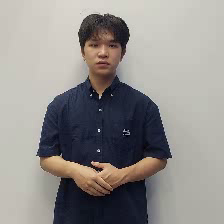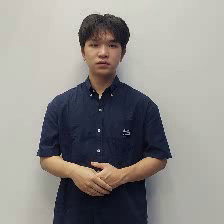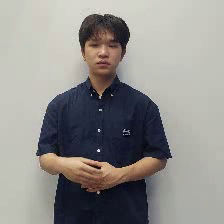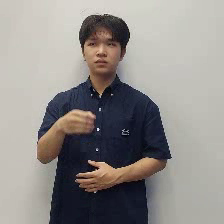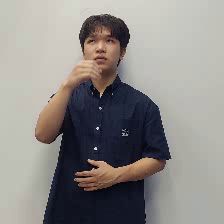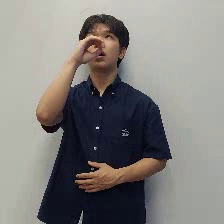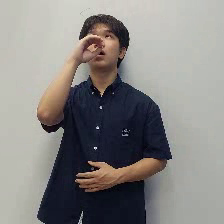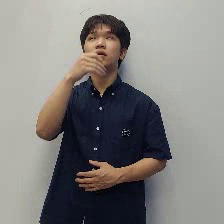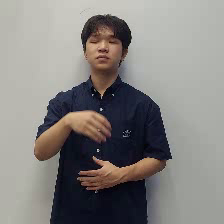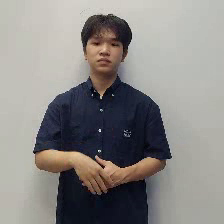Uống